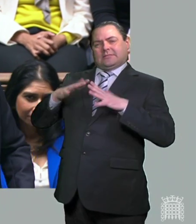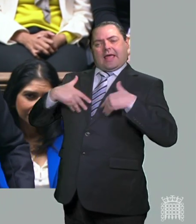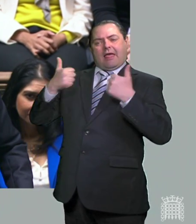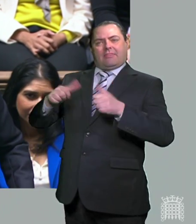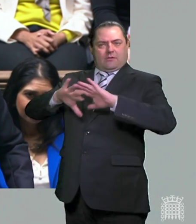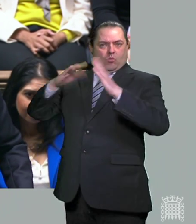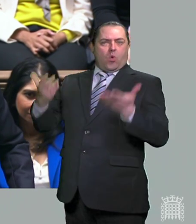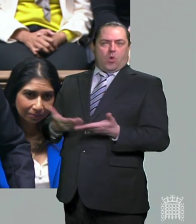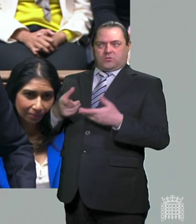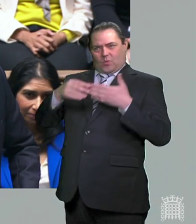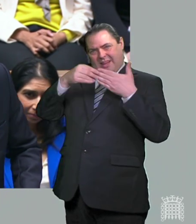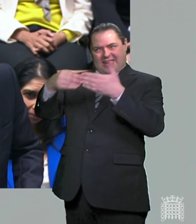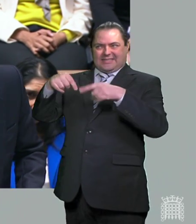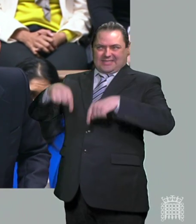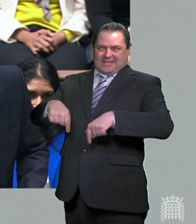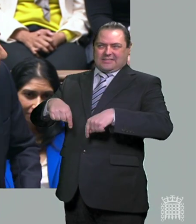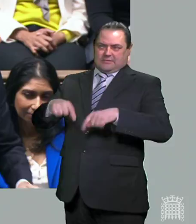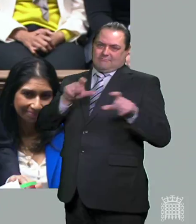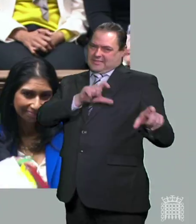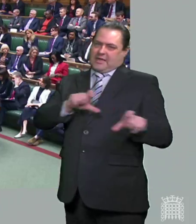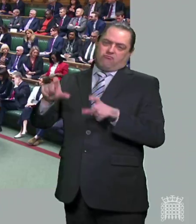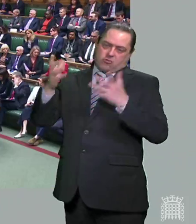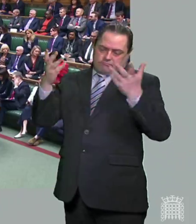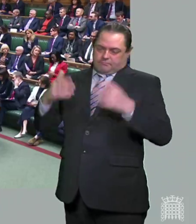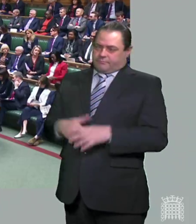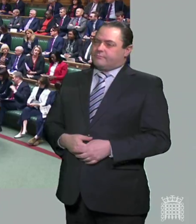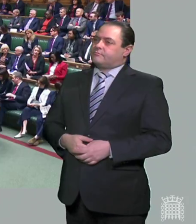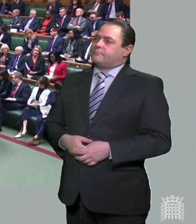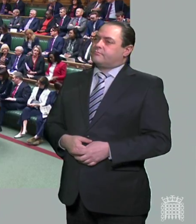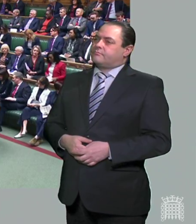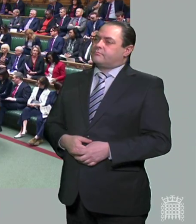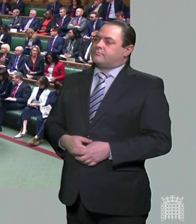That continues our leadership on this issue, which will remain the case.